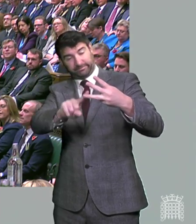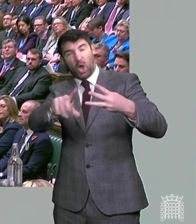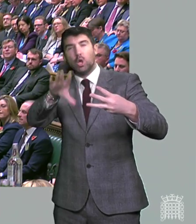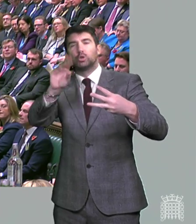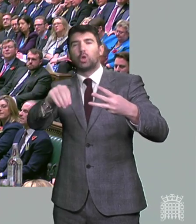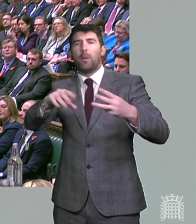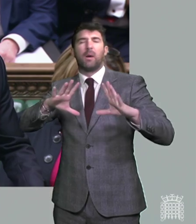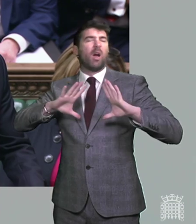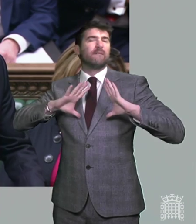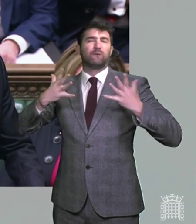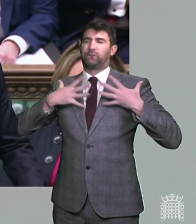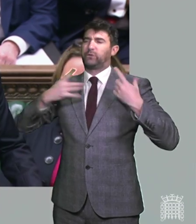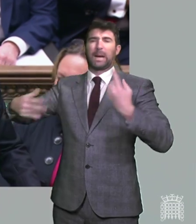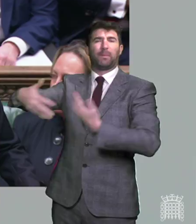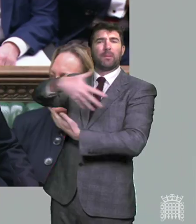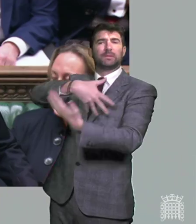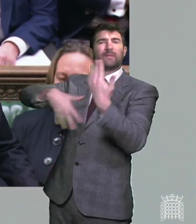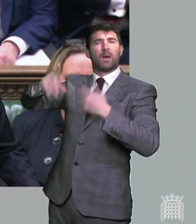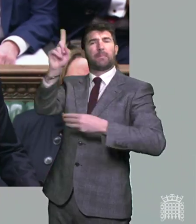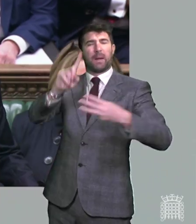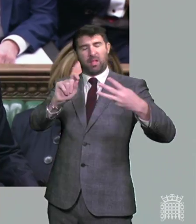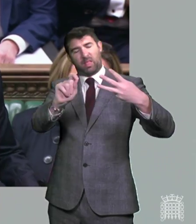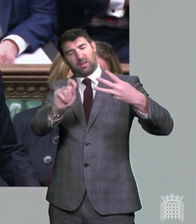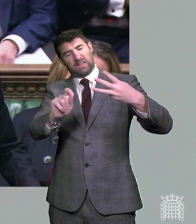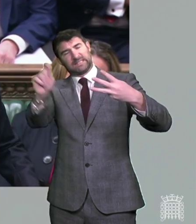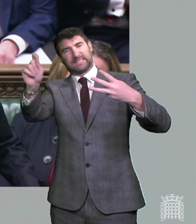That is our record on migration policy.